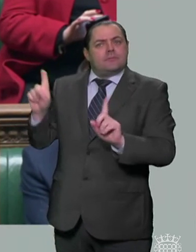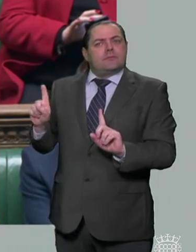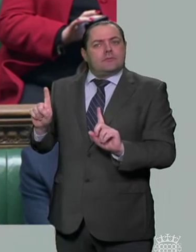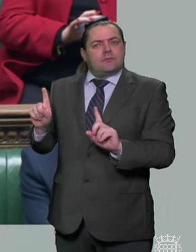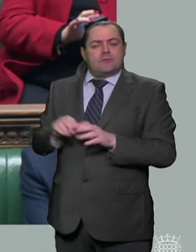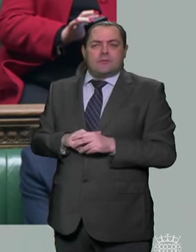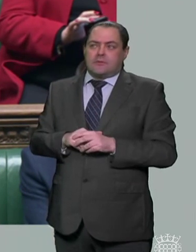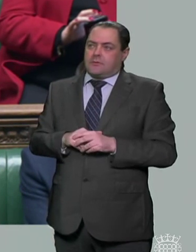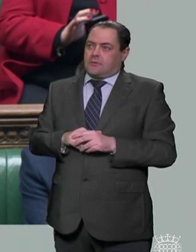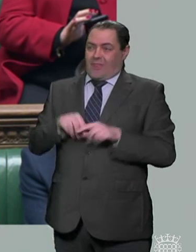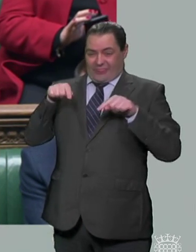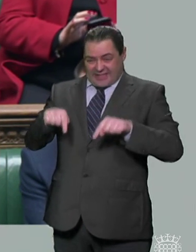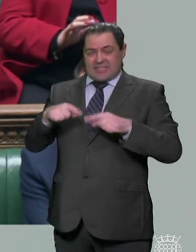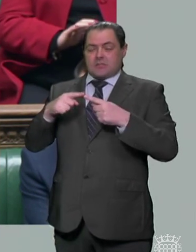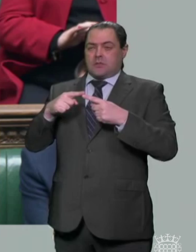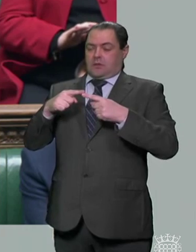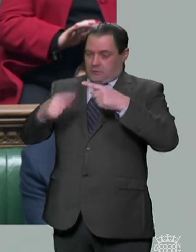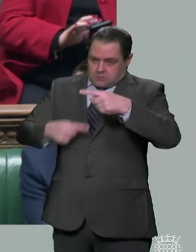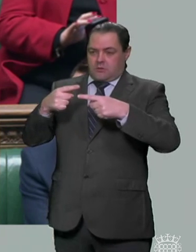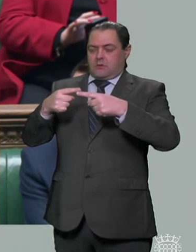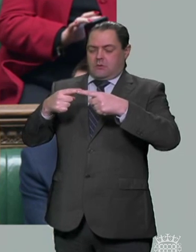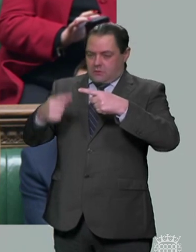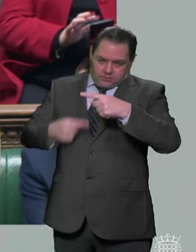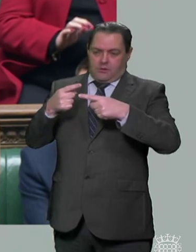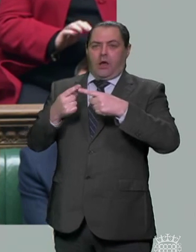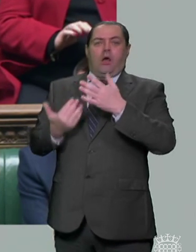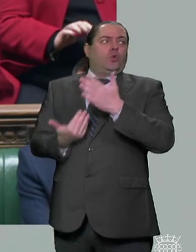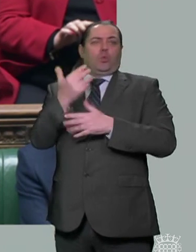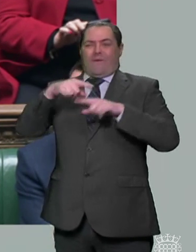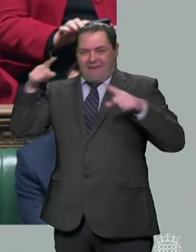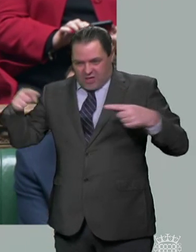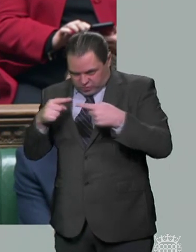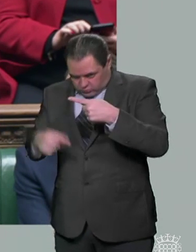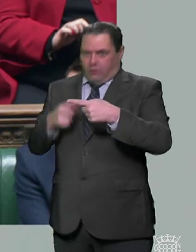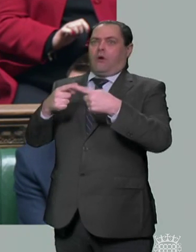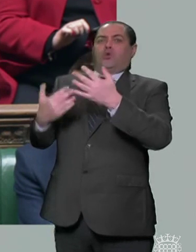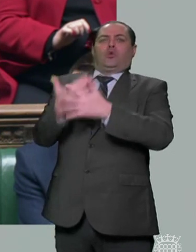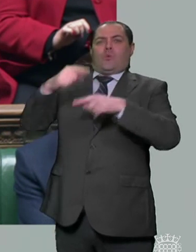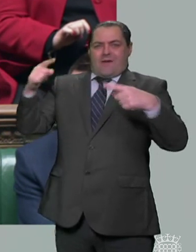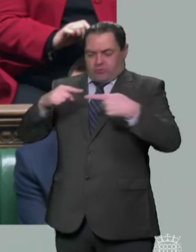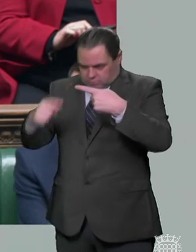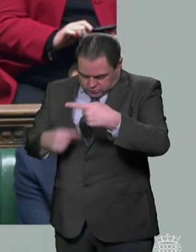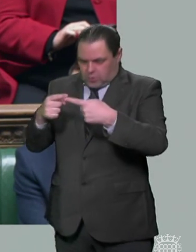If we are going to break this endless cycle of new variants, we have to vaccinate the world.